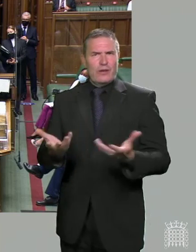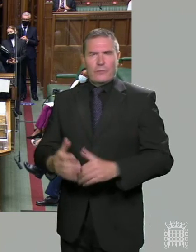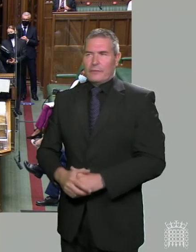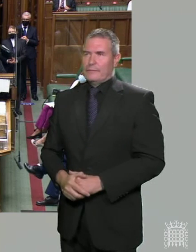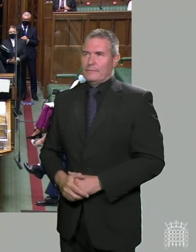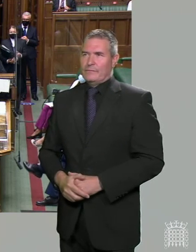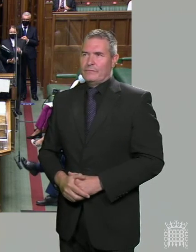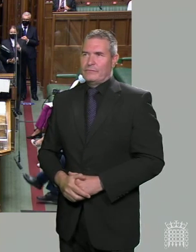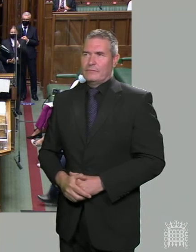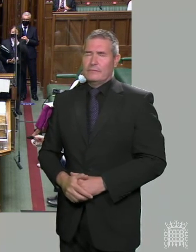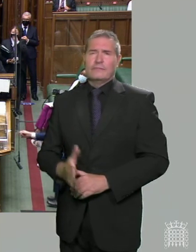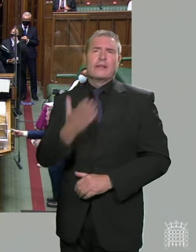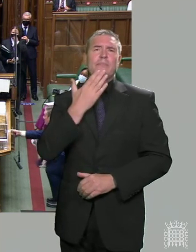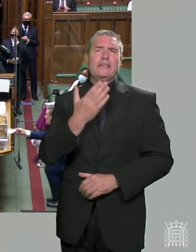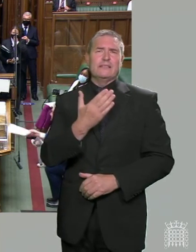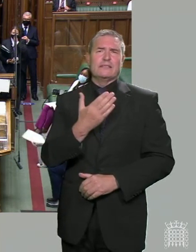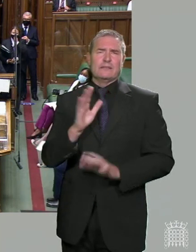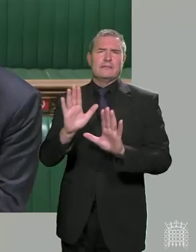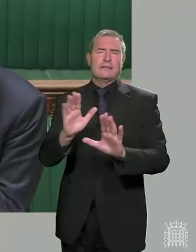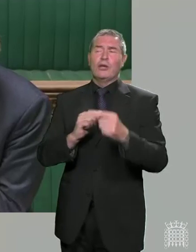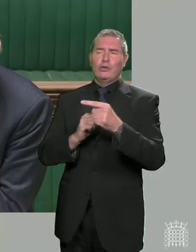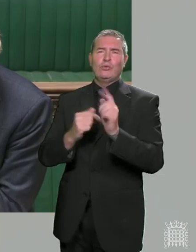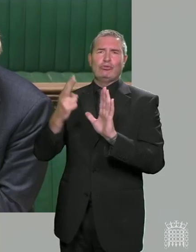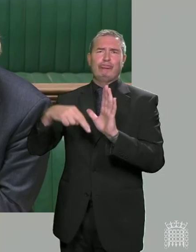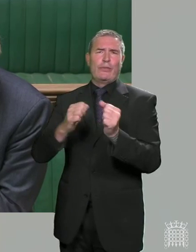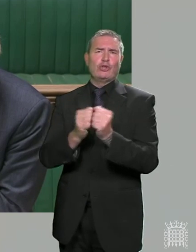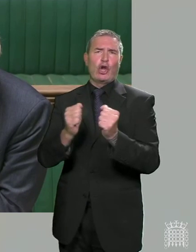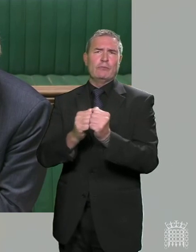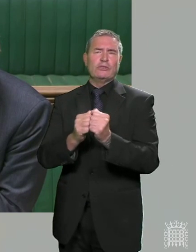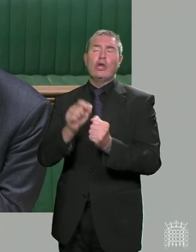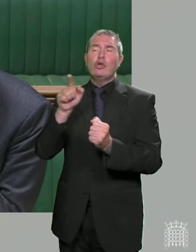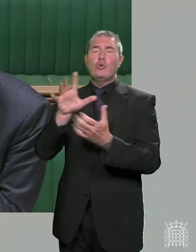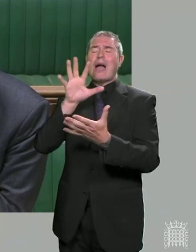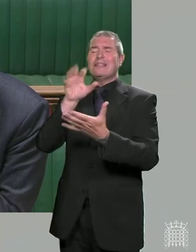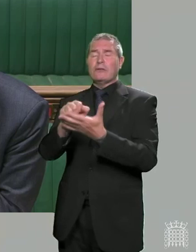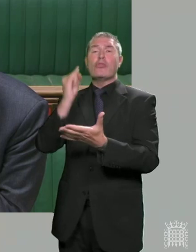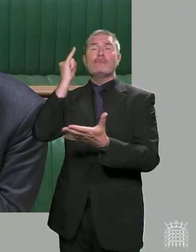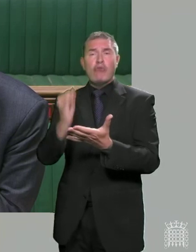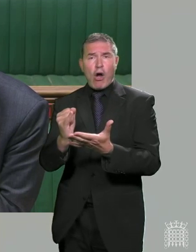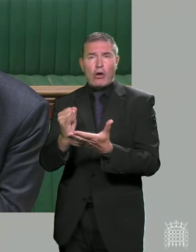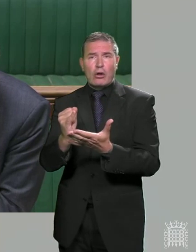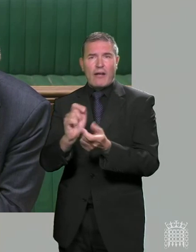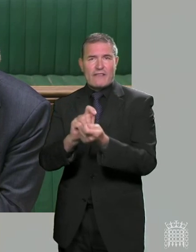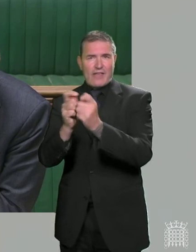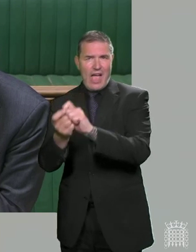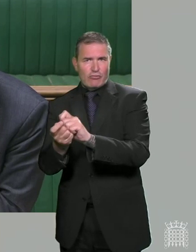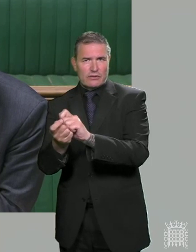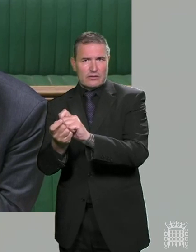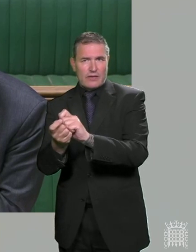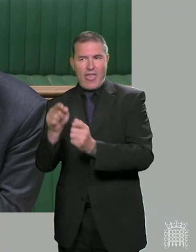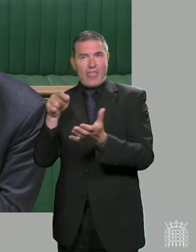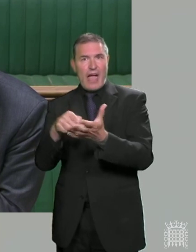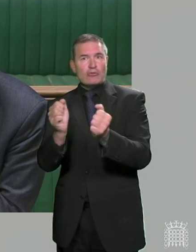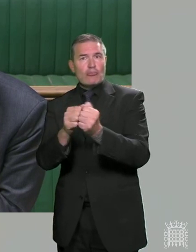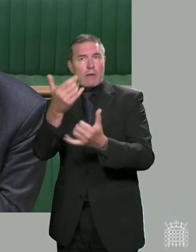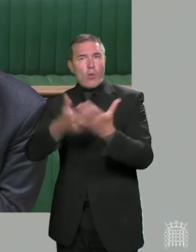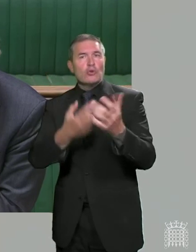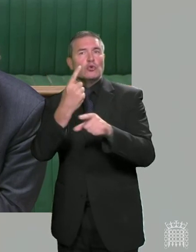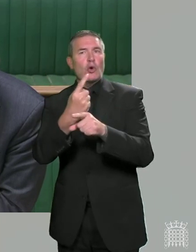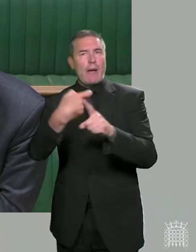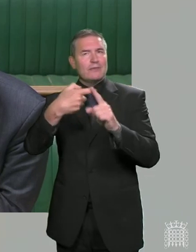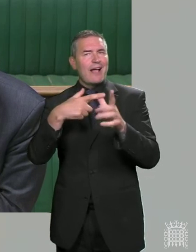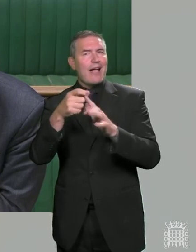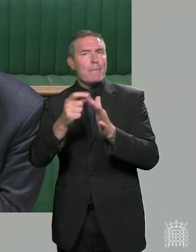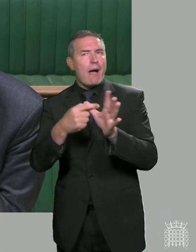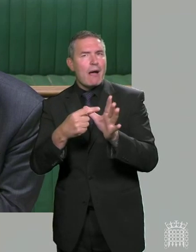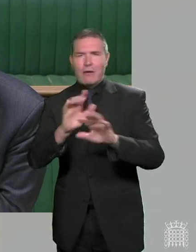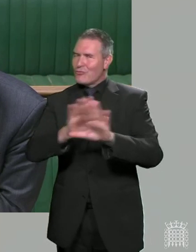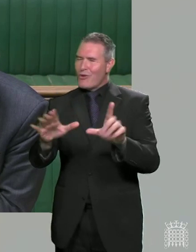For the ease of the House, the right honourable and learned Gentleman should begin by pulping his document in which he incorrectly identifies what the delta variant is.